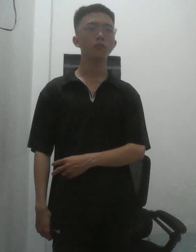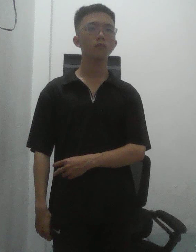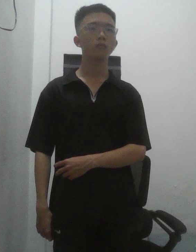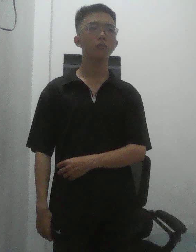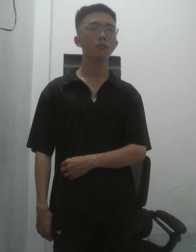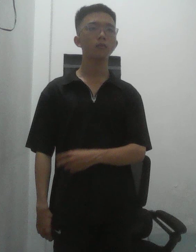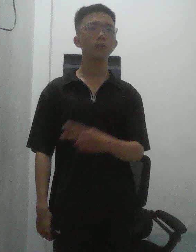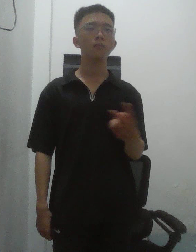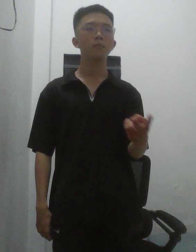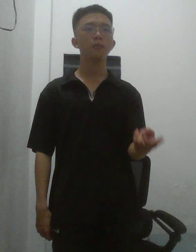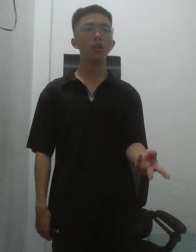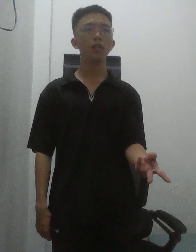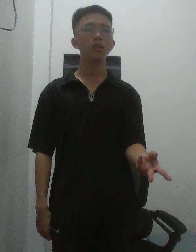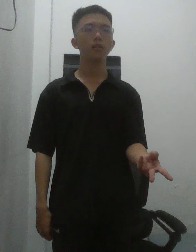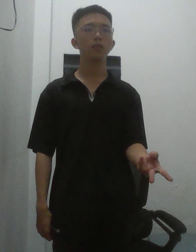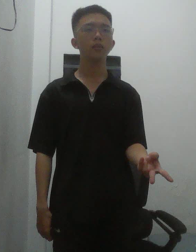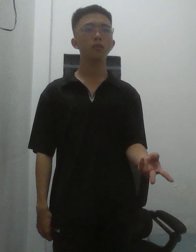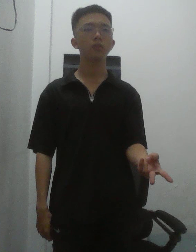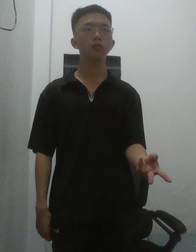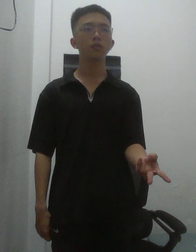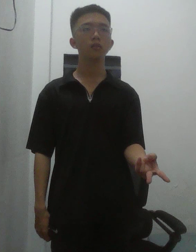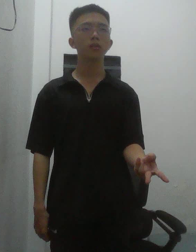it